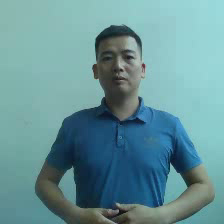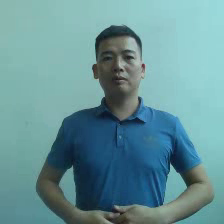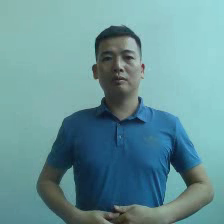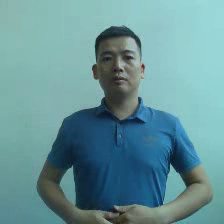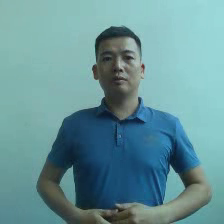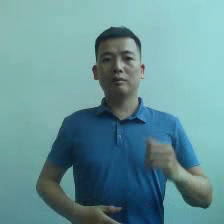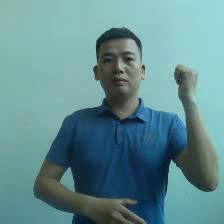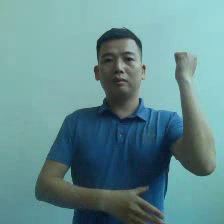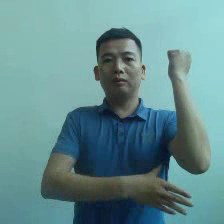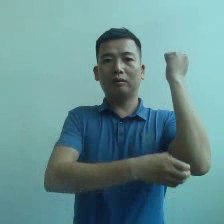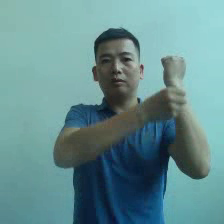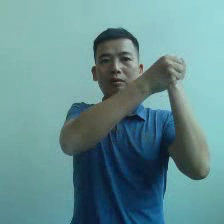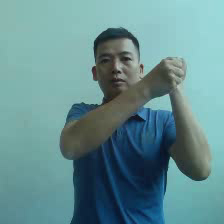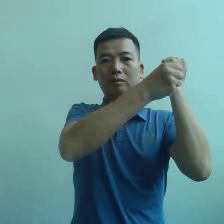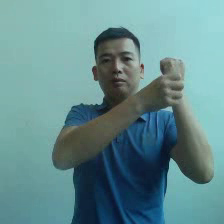Cứu